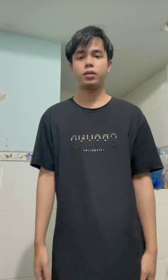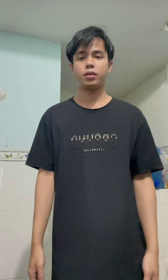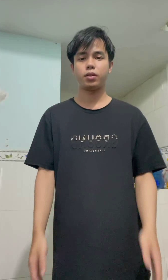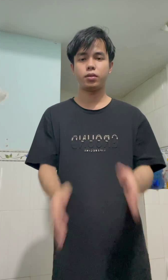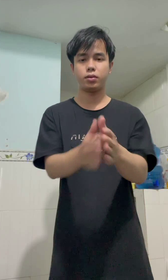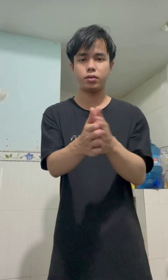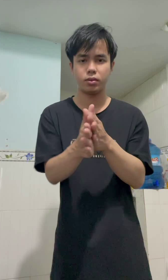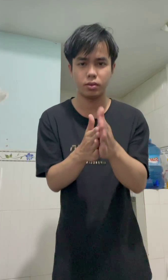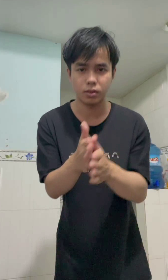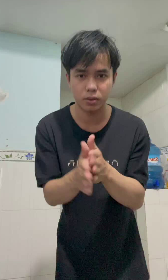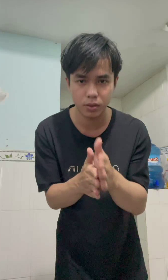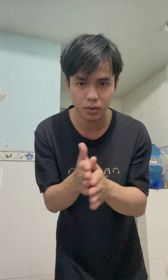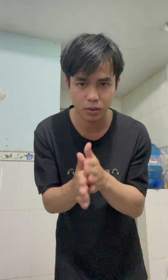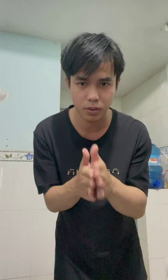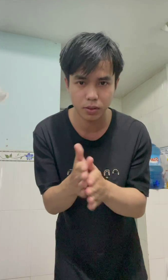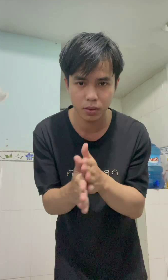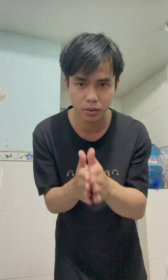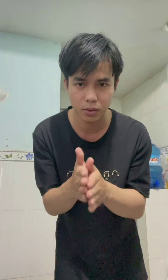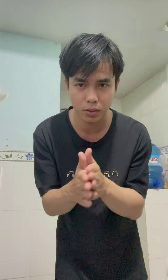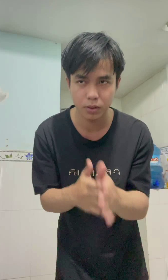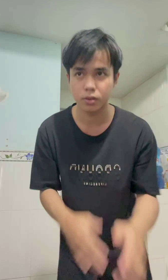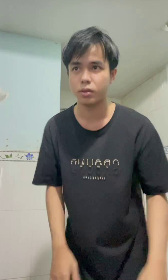hung thu